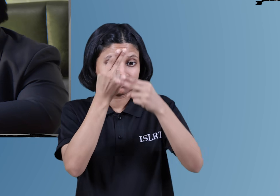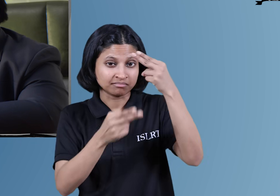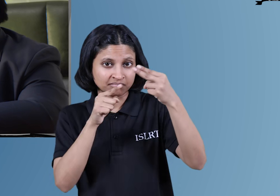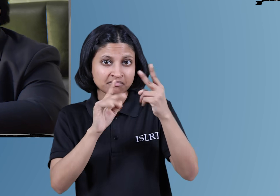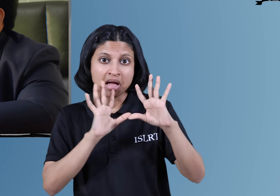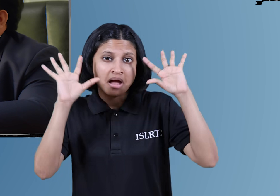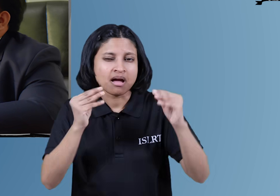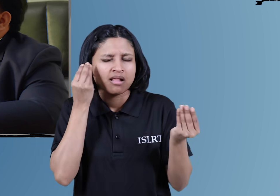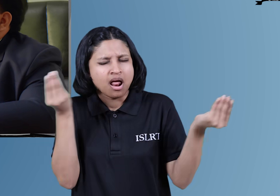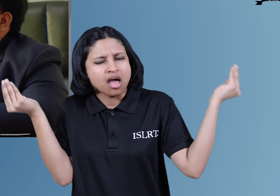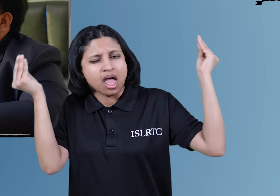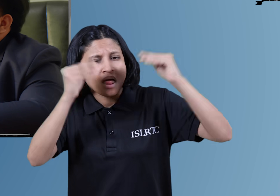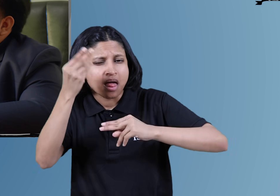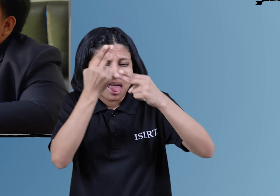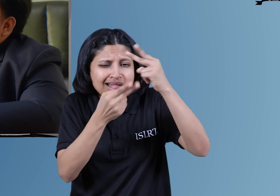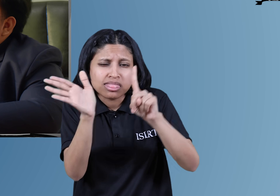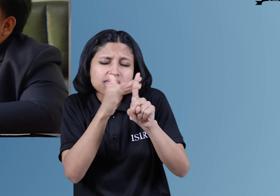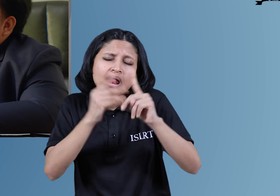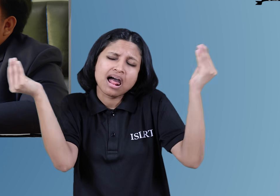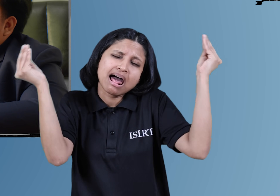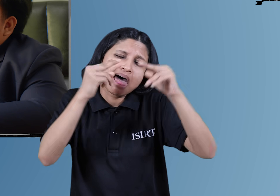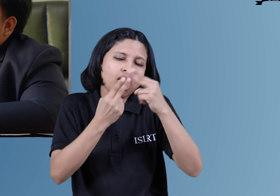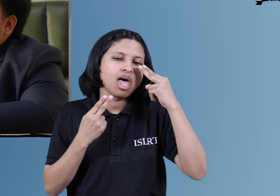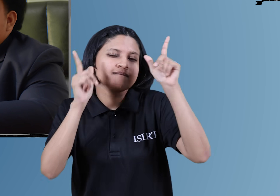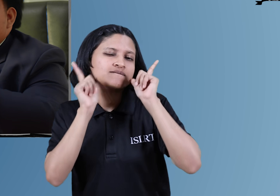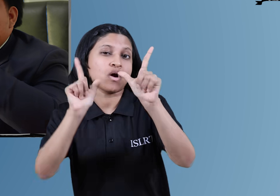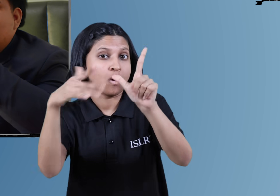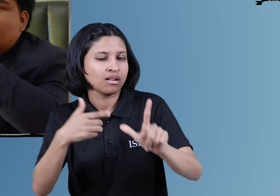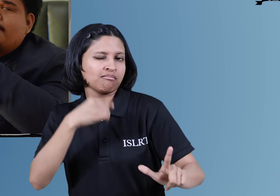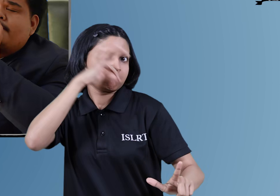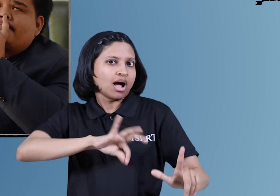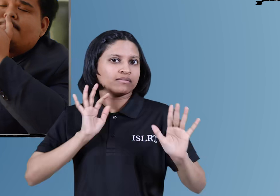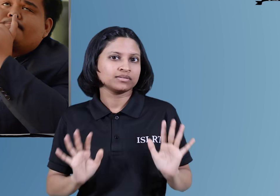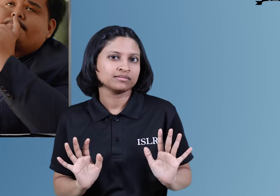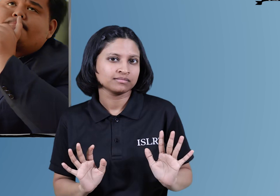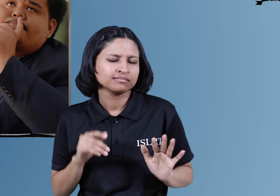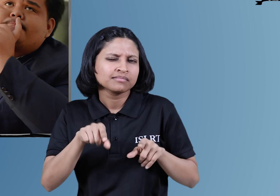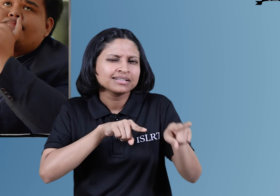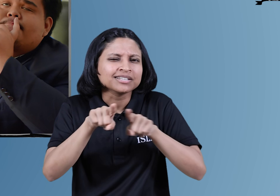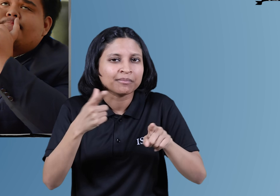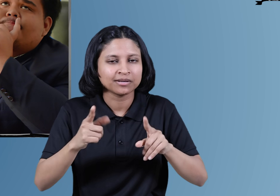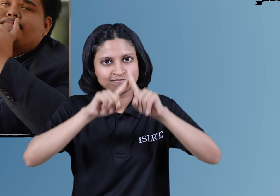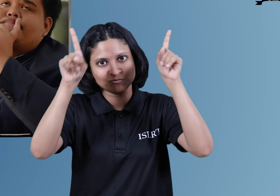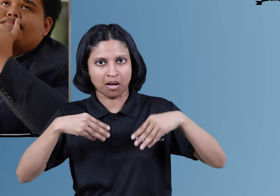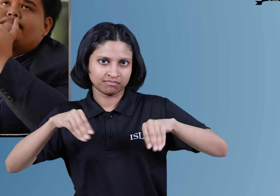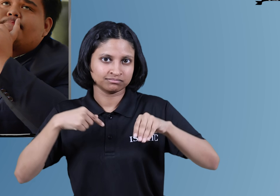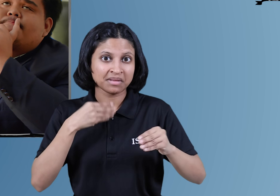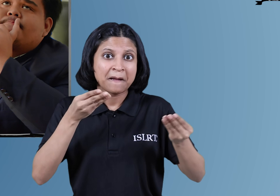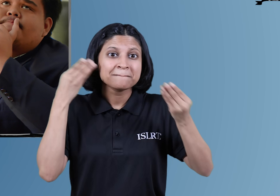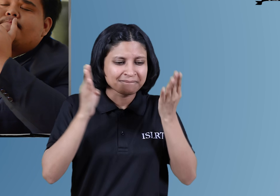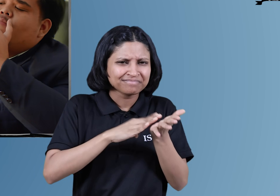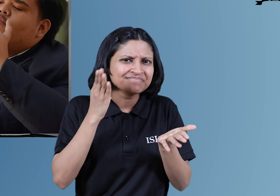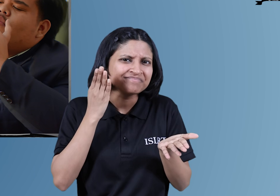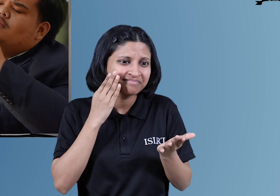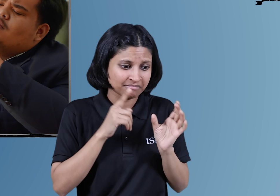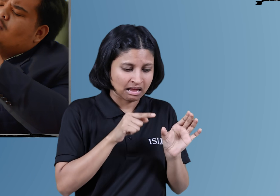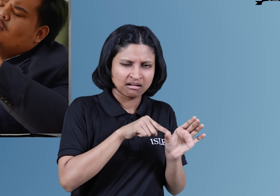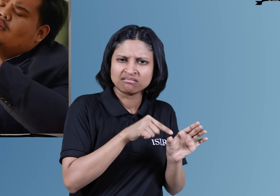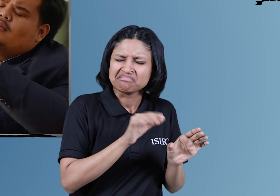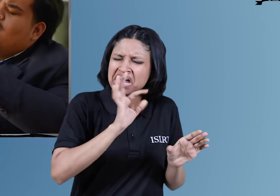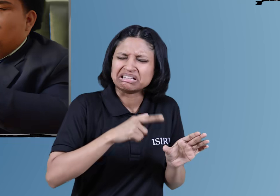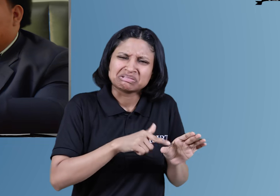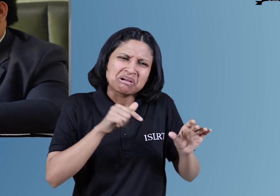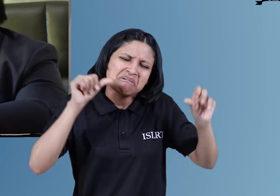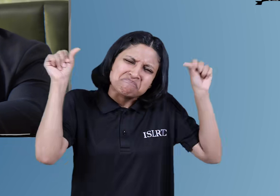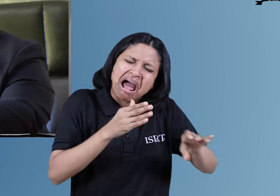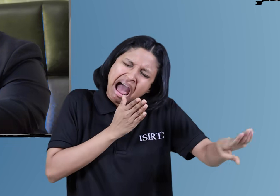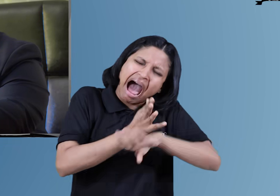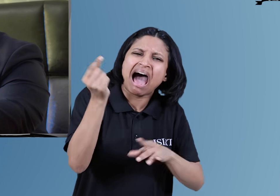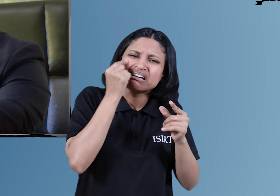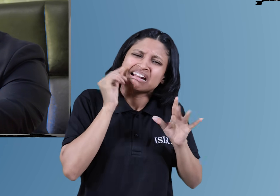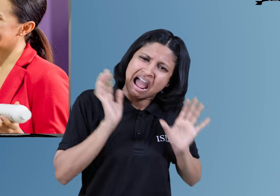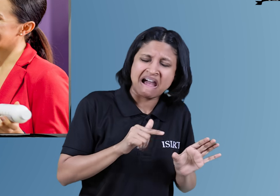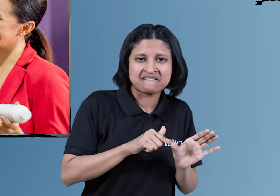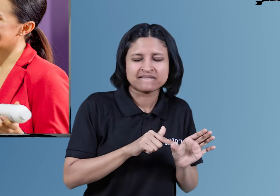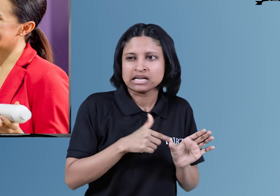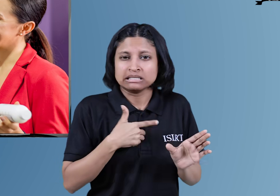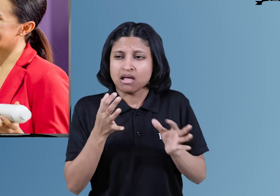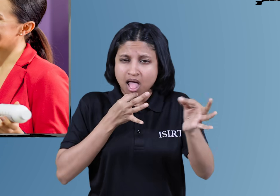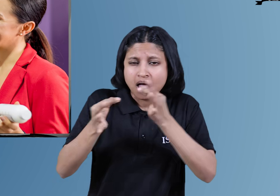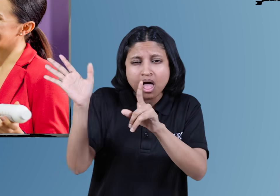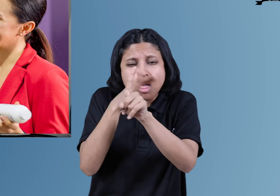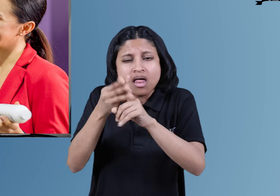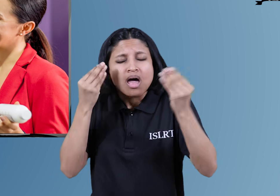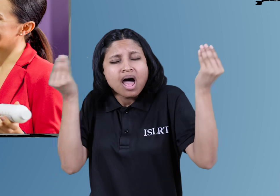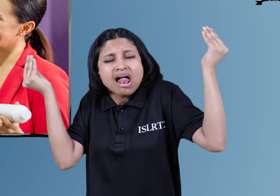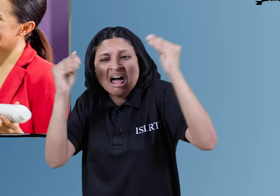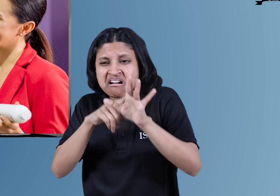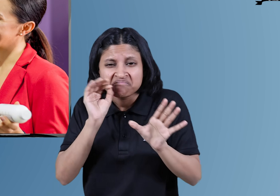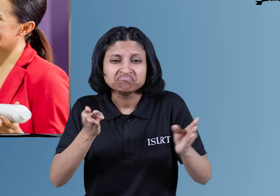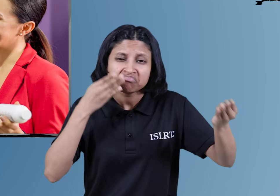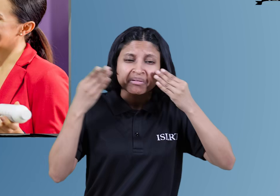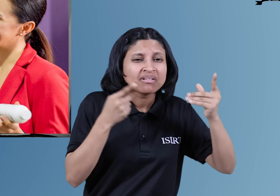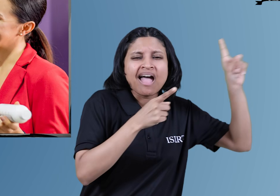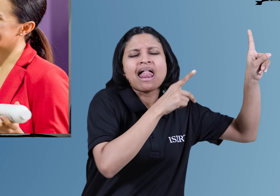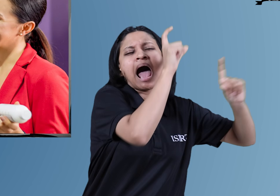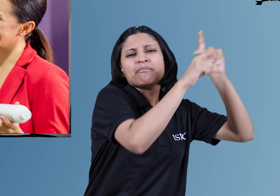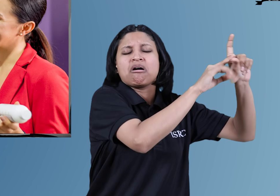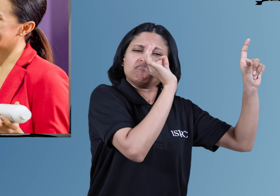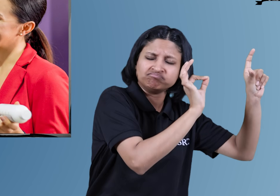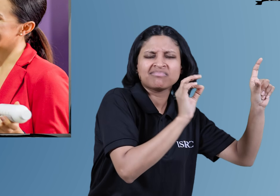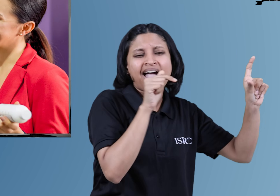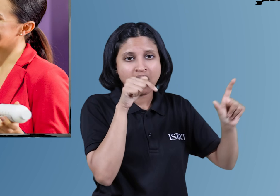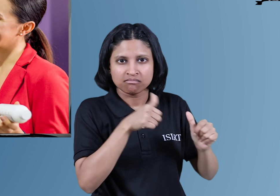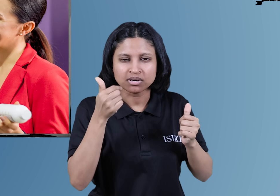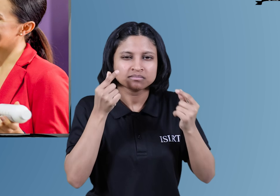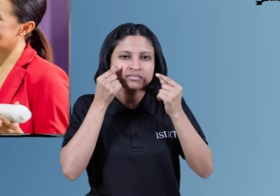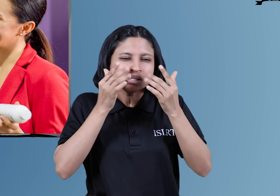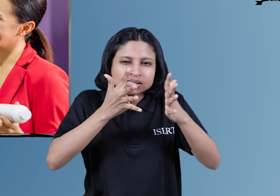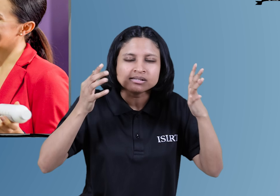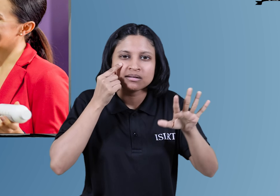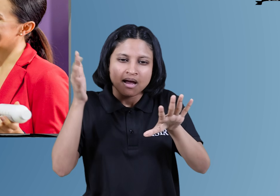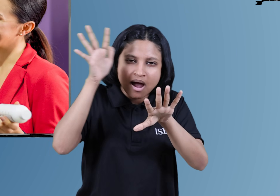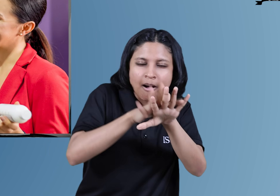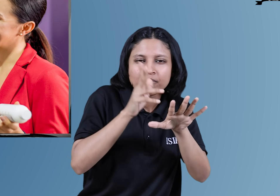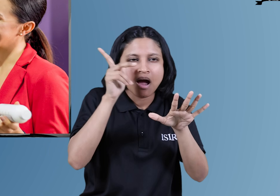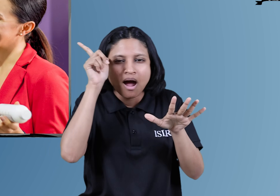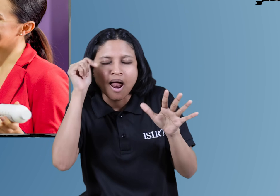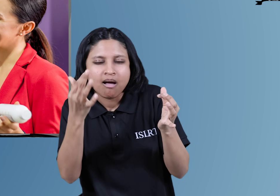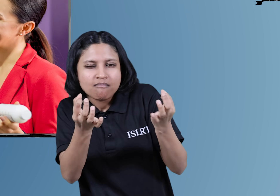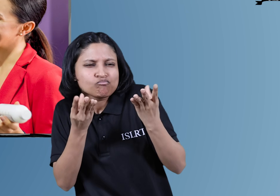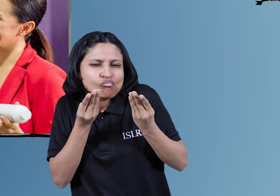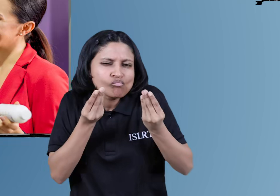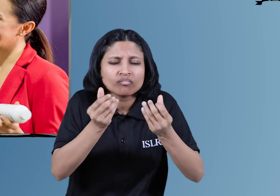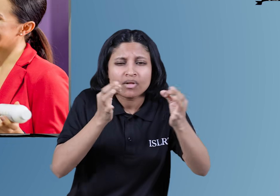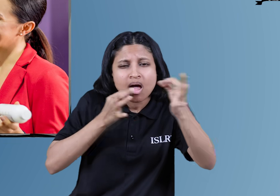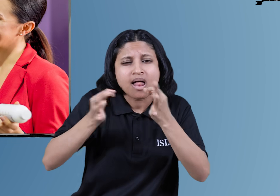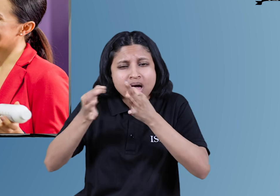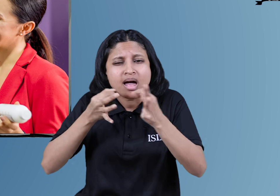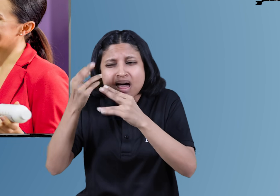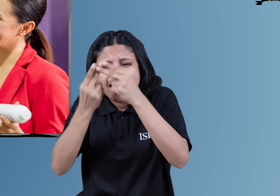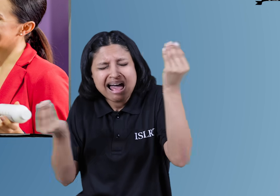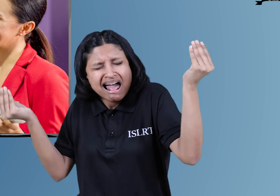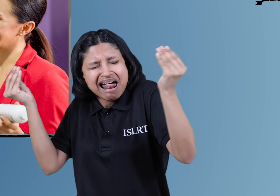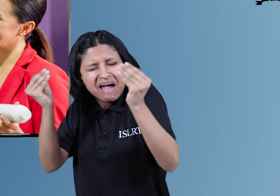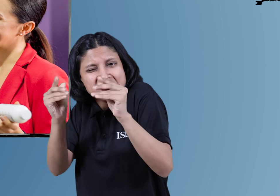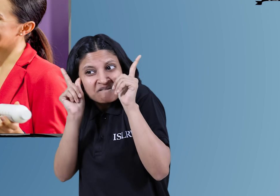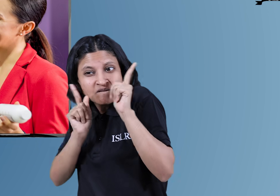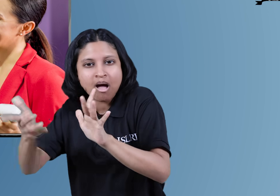Deceitful describes someone who is dishonest and intentionally misleads or tricks others, often to cause harm or gain an unfair advantage. For example, a salesperson who knows that the cosmetic product may be harmful to the skin but still speaks positively about it, to persuade a customer to buy it is considered deceitful.